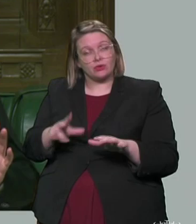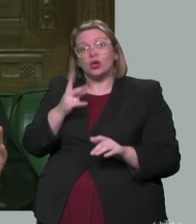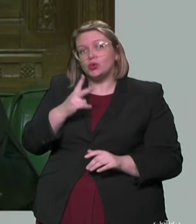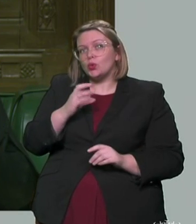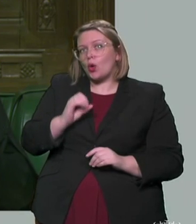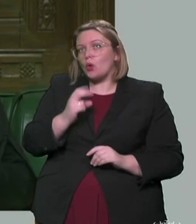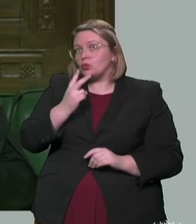Mr Blackford, please. We just want to calm it down. This is a new year.